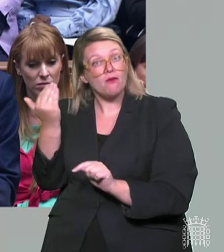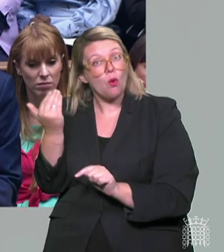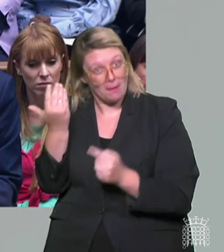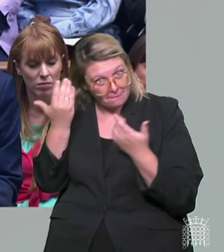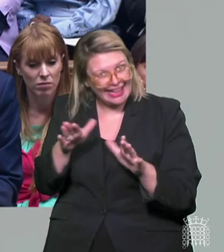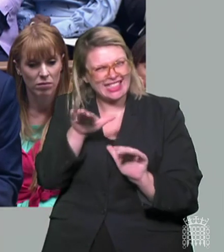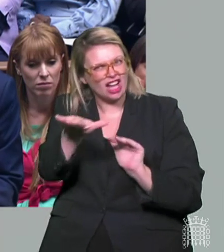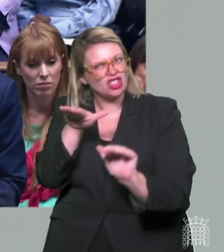Why?